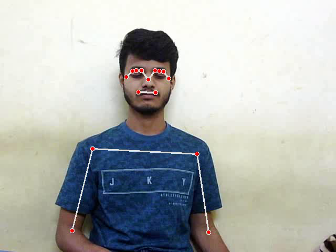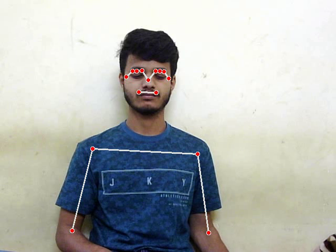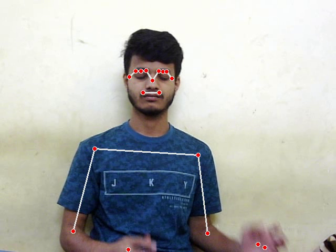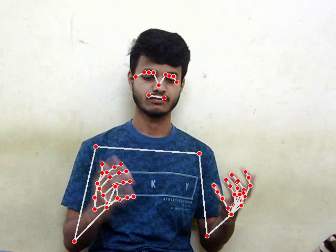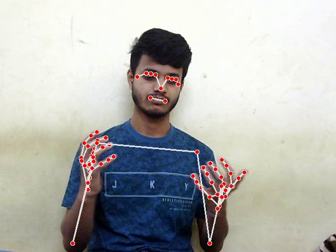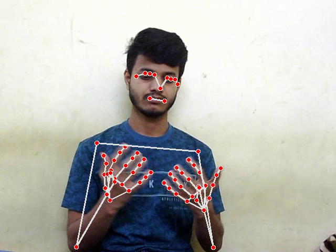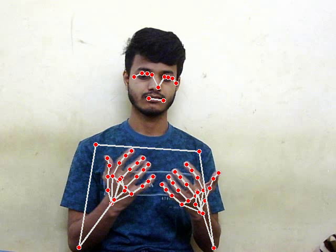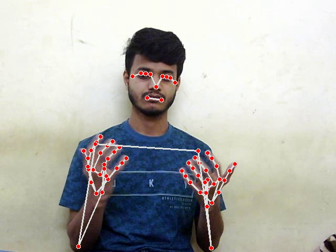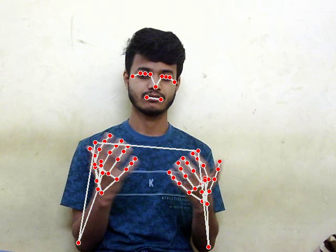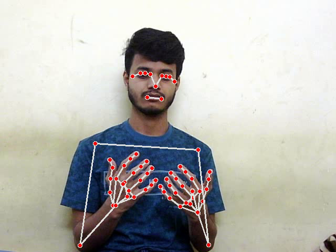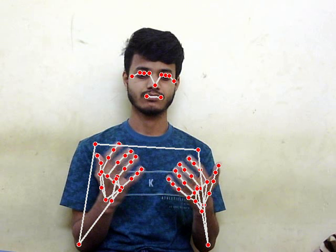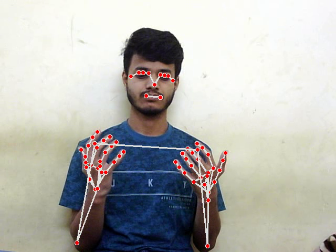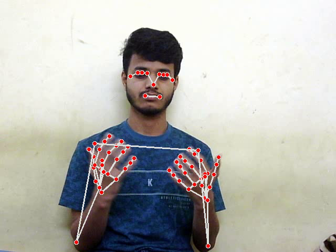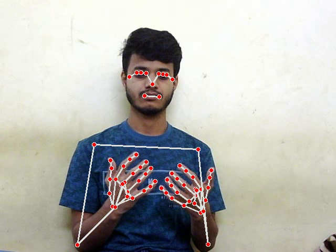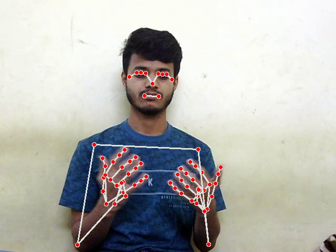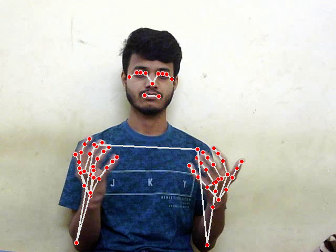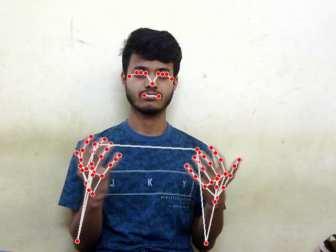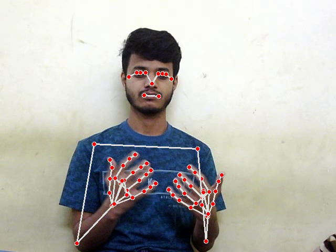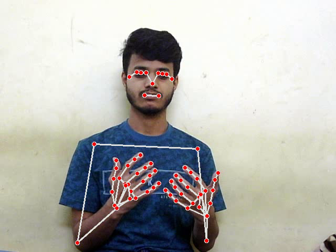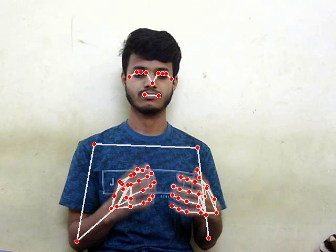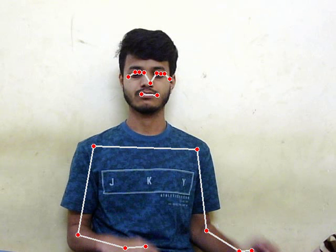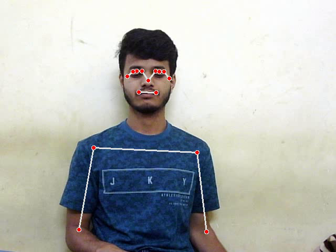what